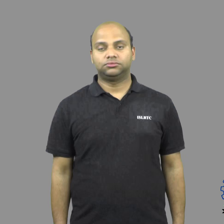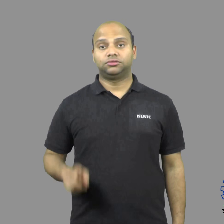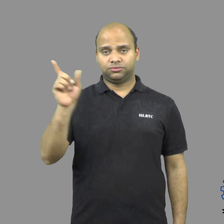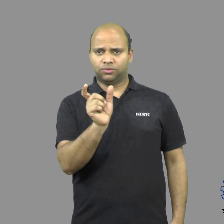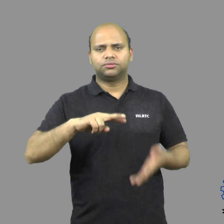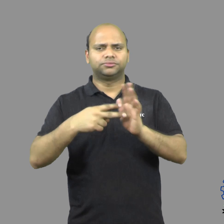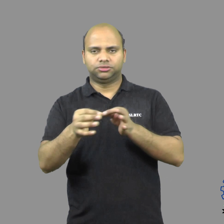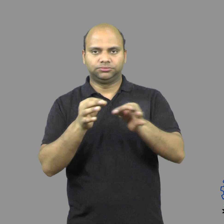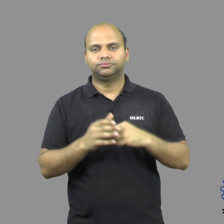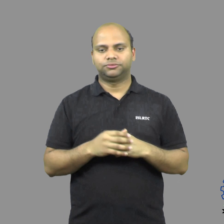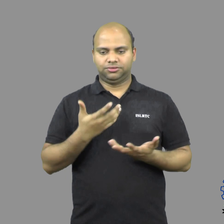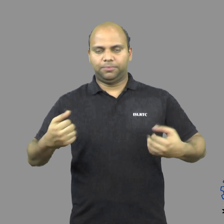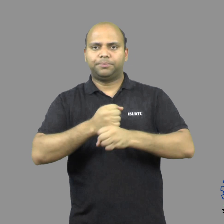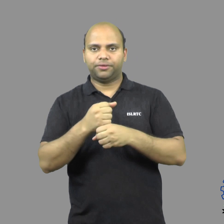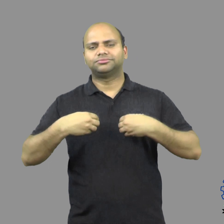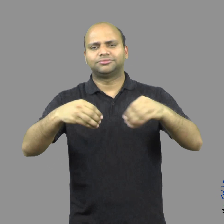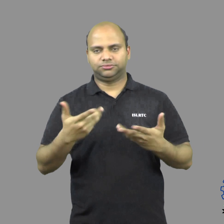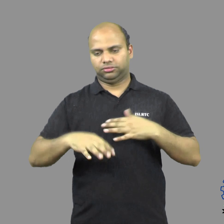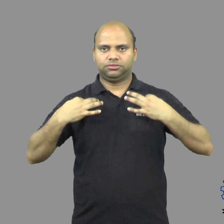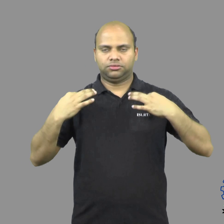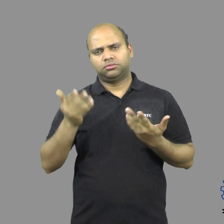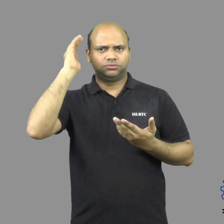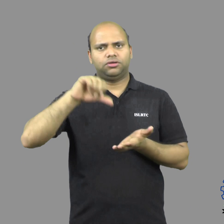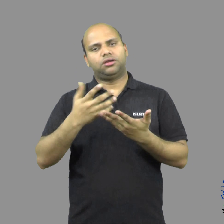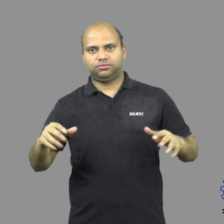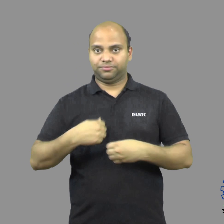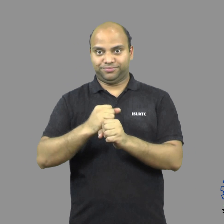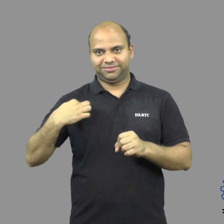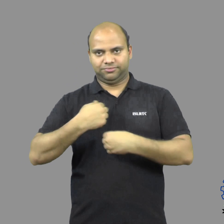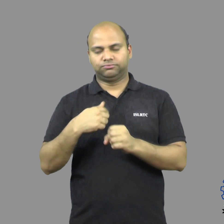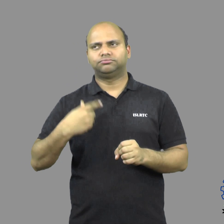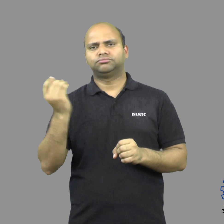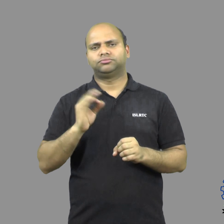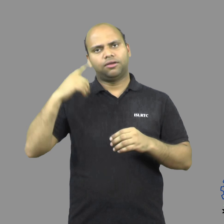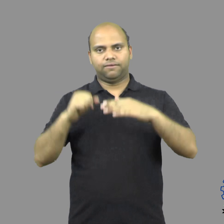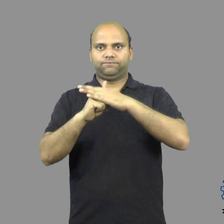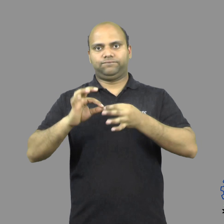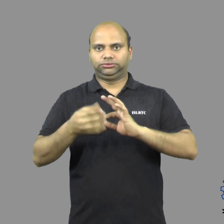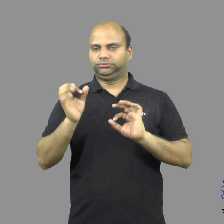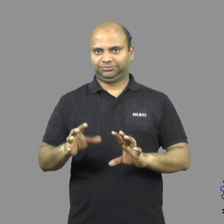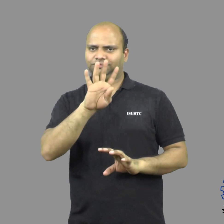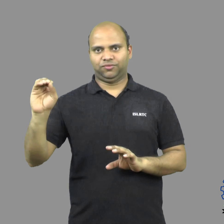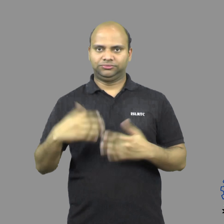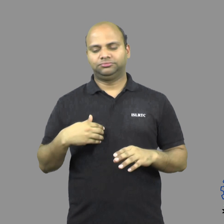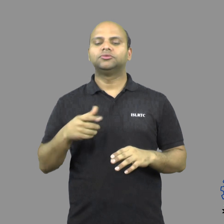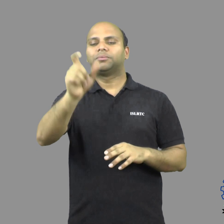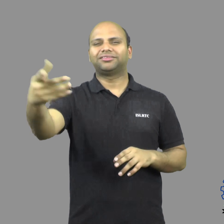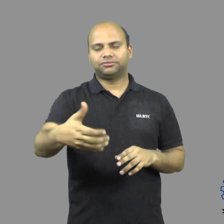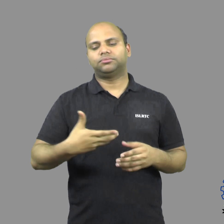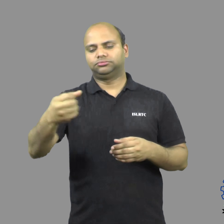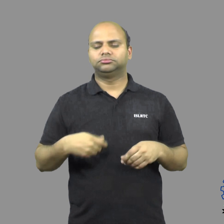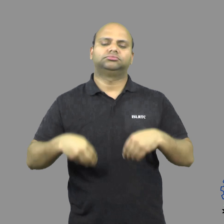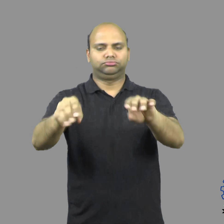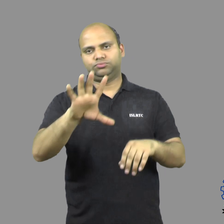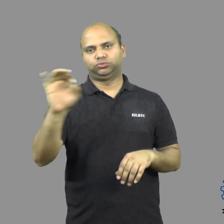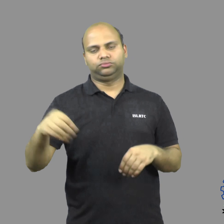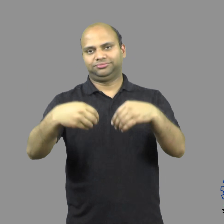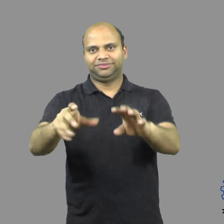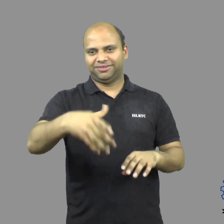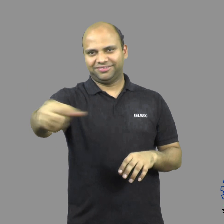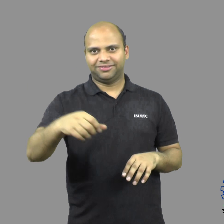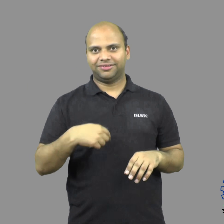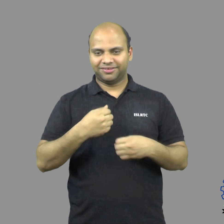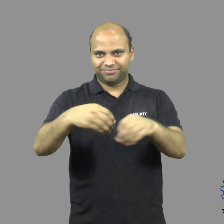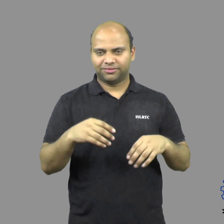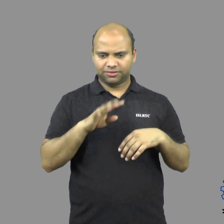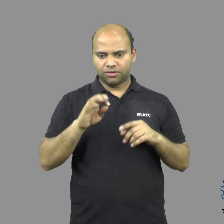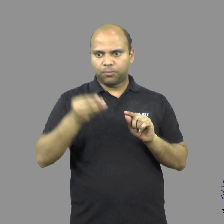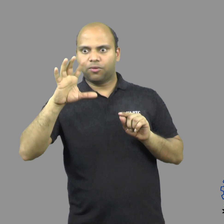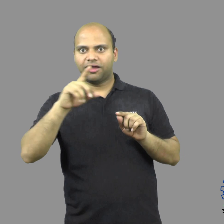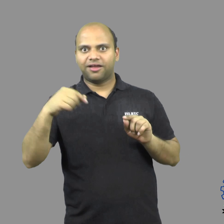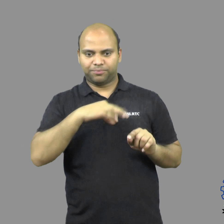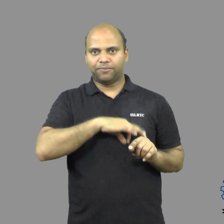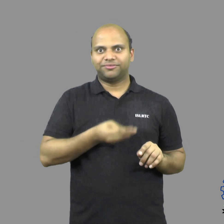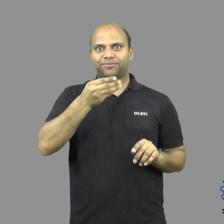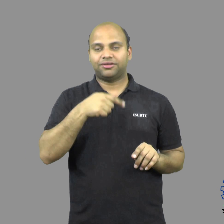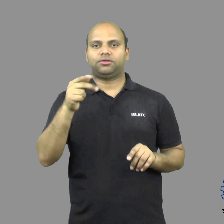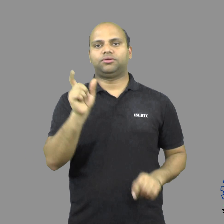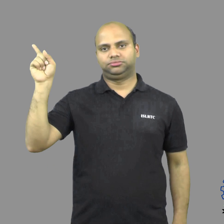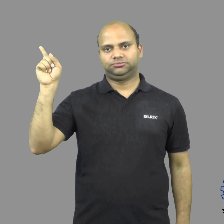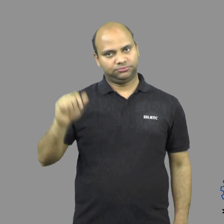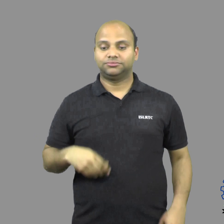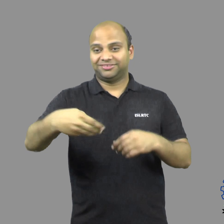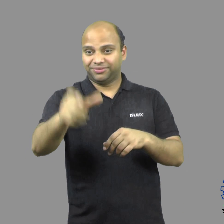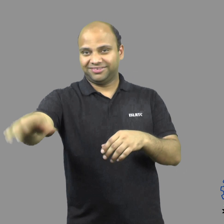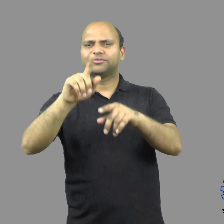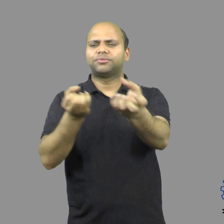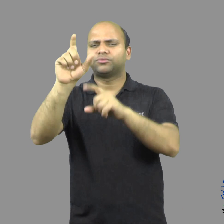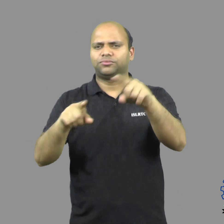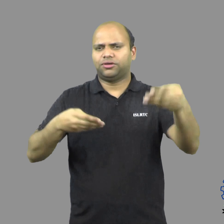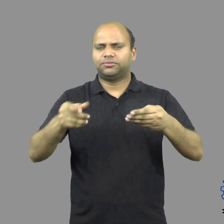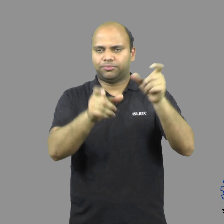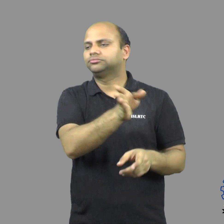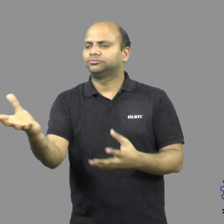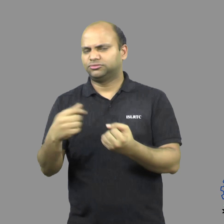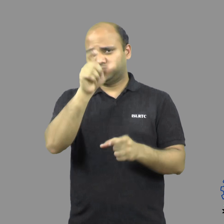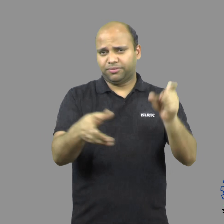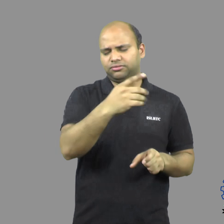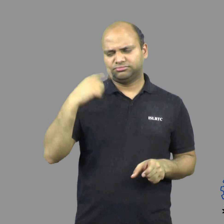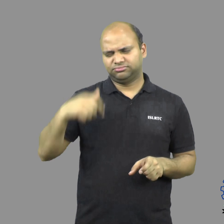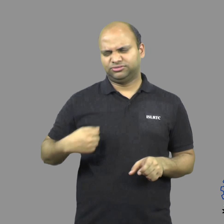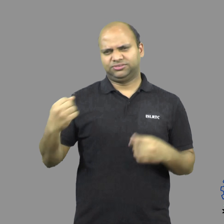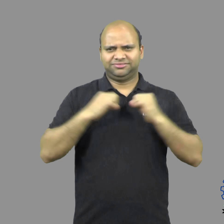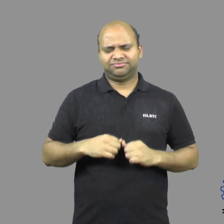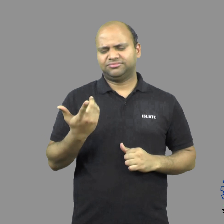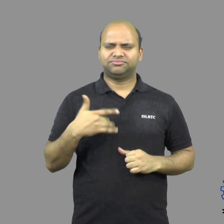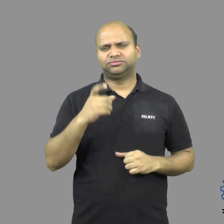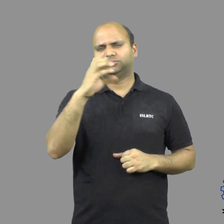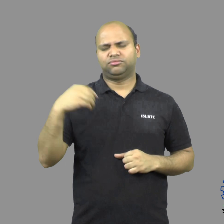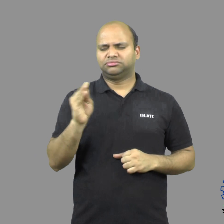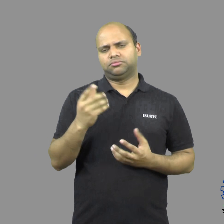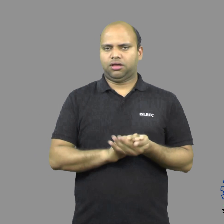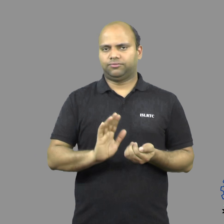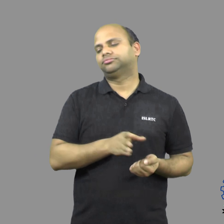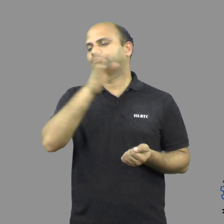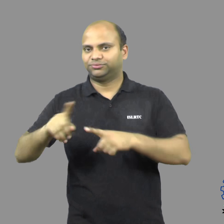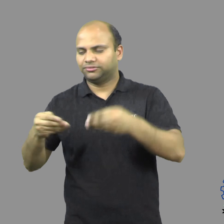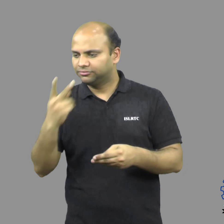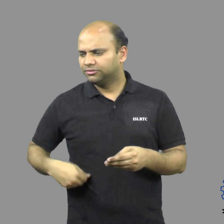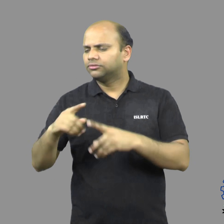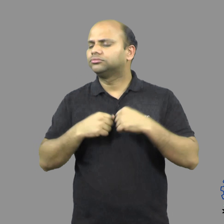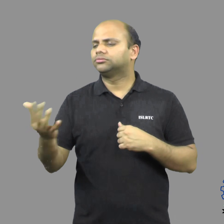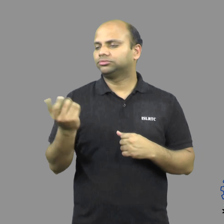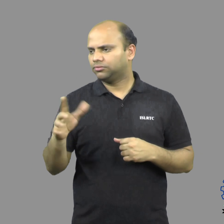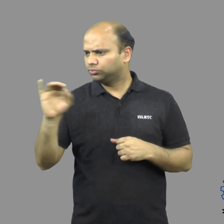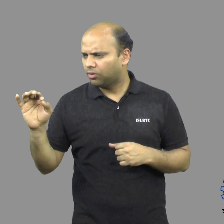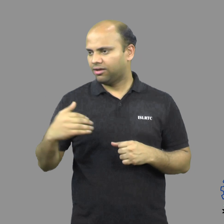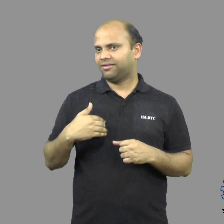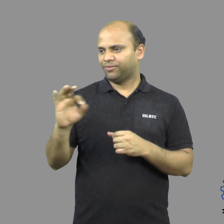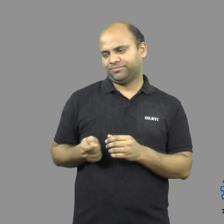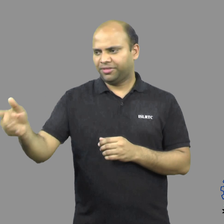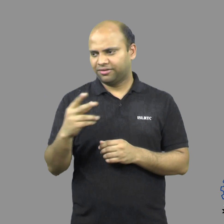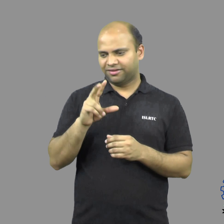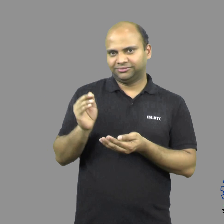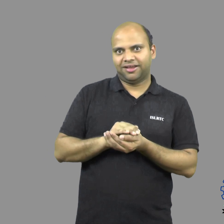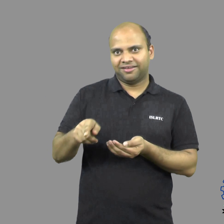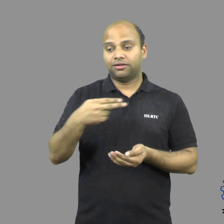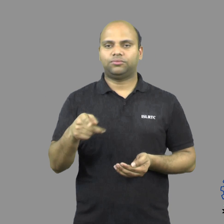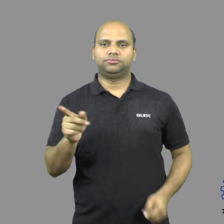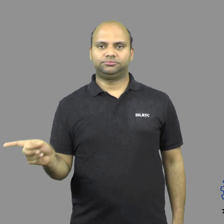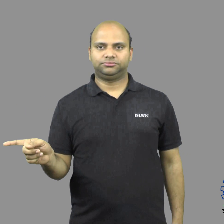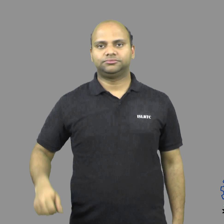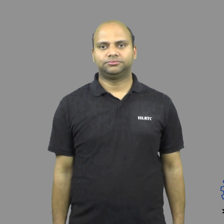Producer Surplus and Consumer Surplus